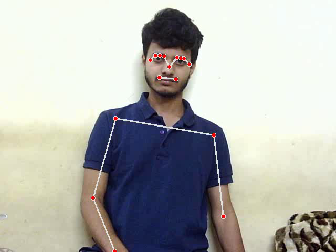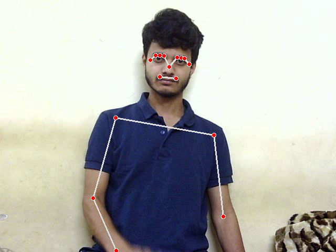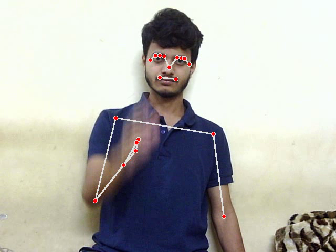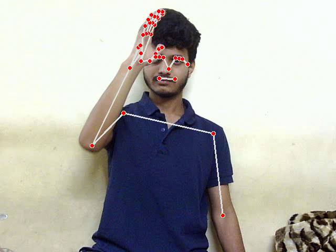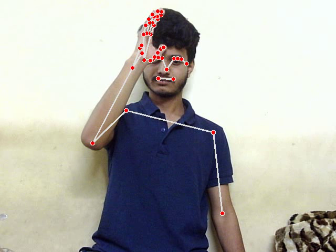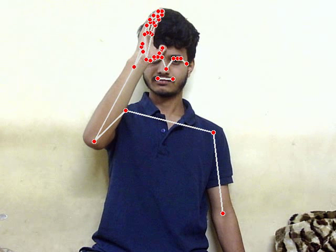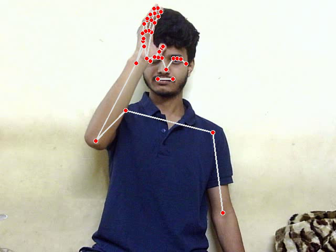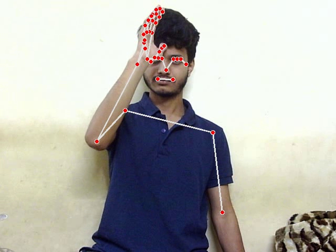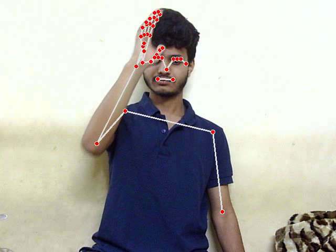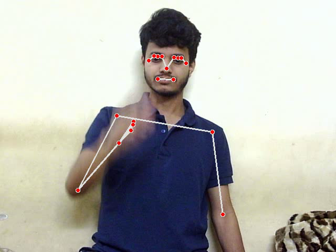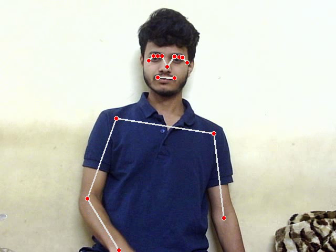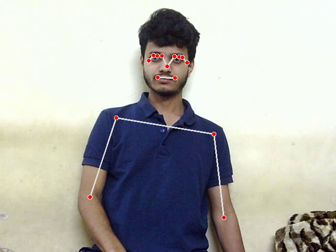father